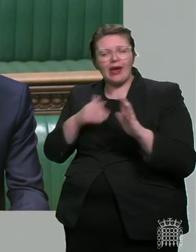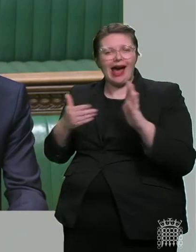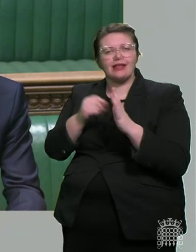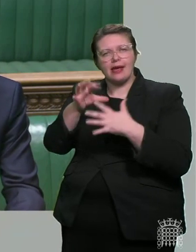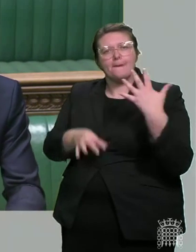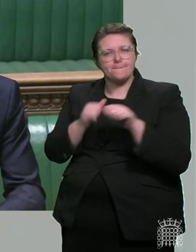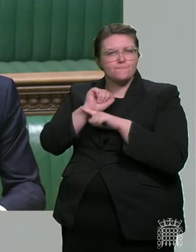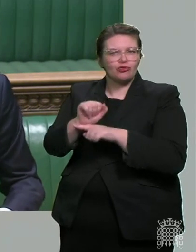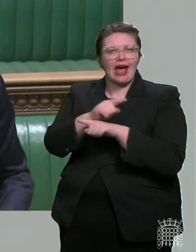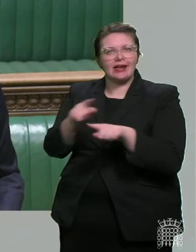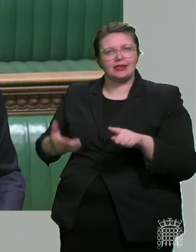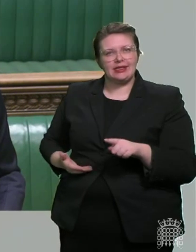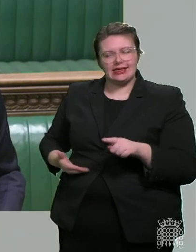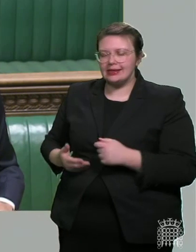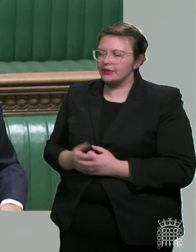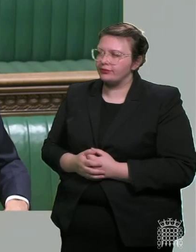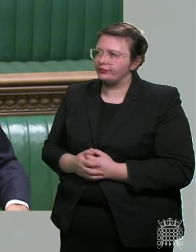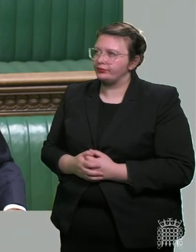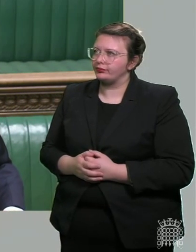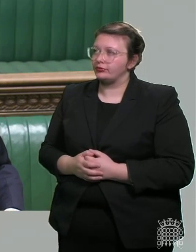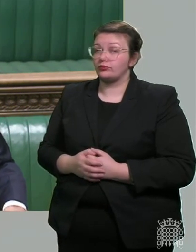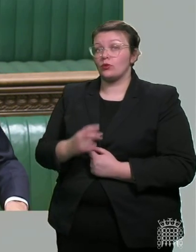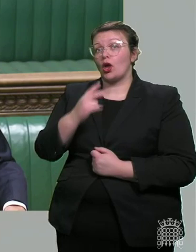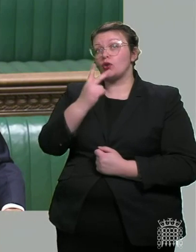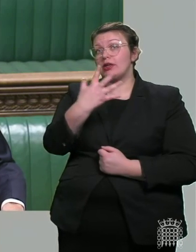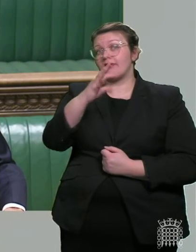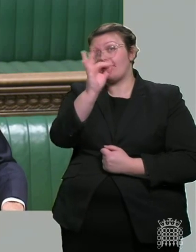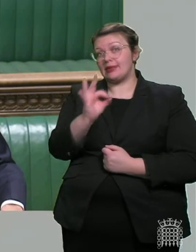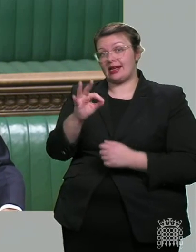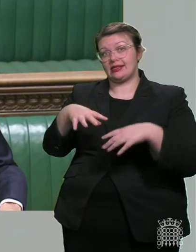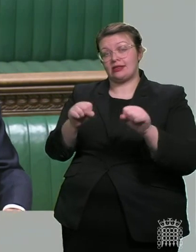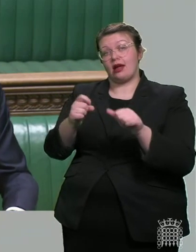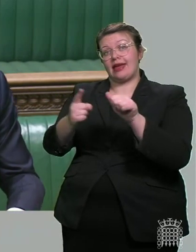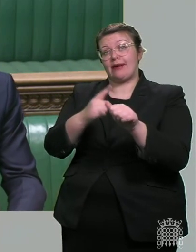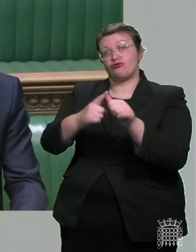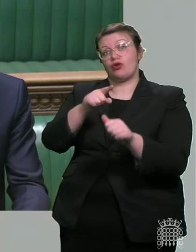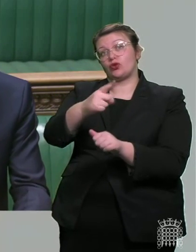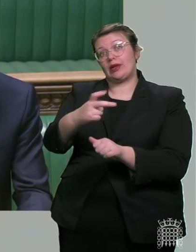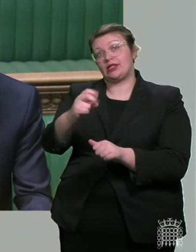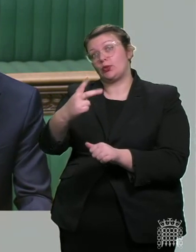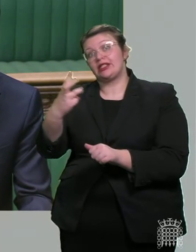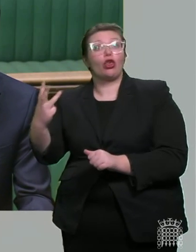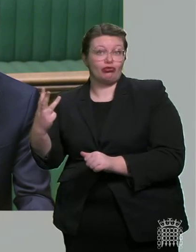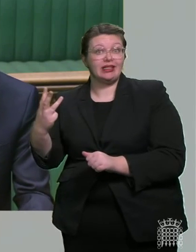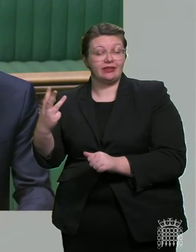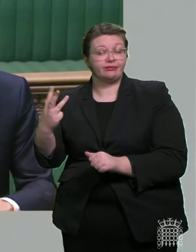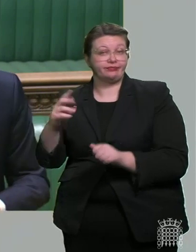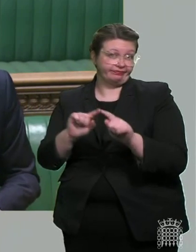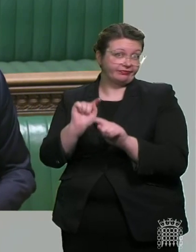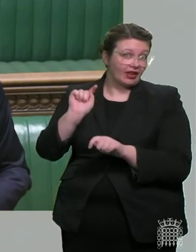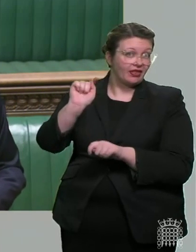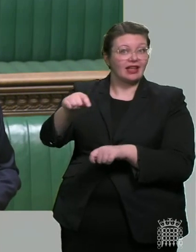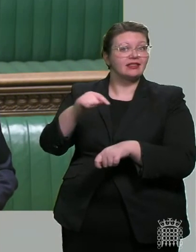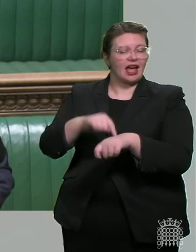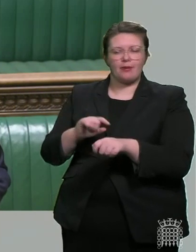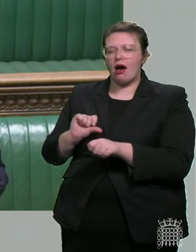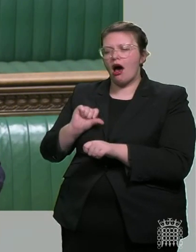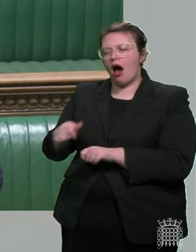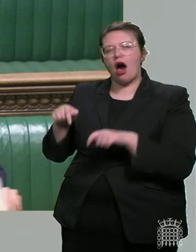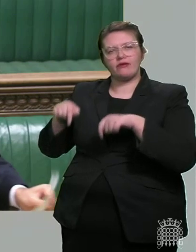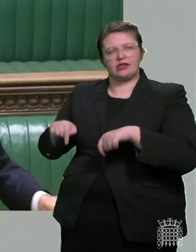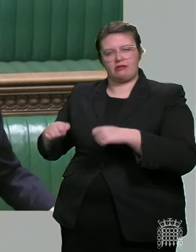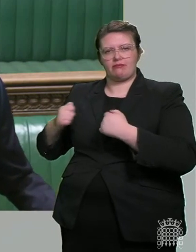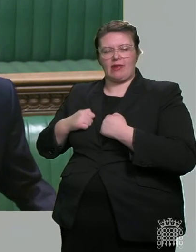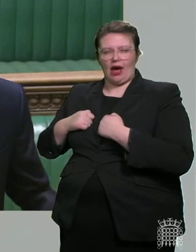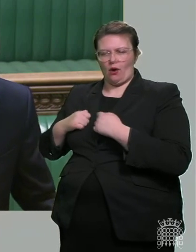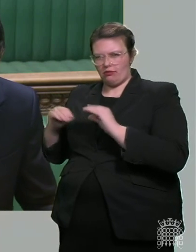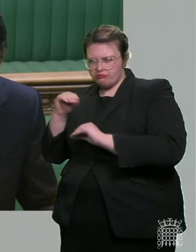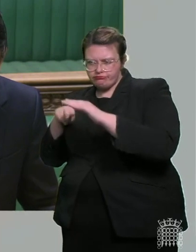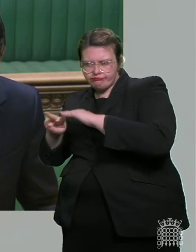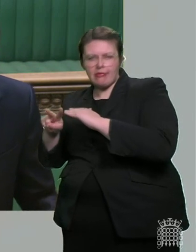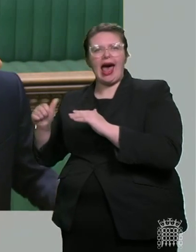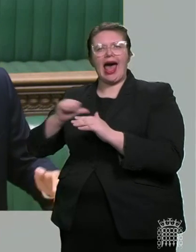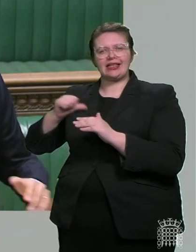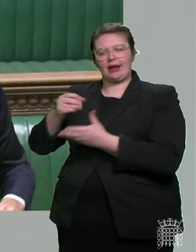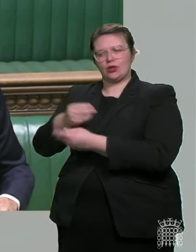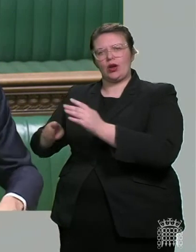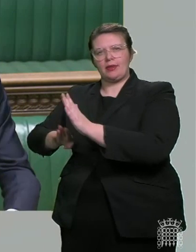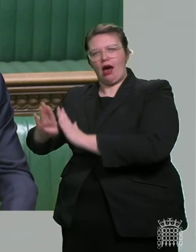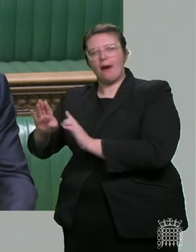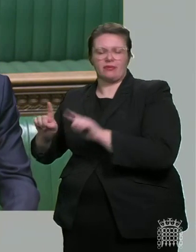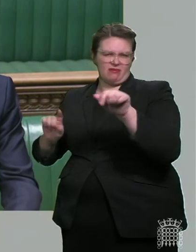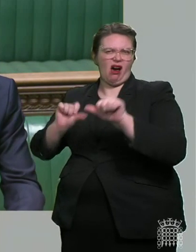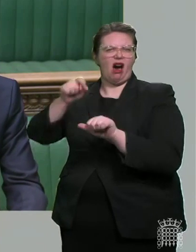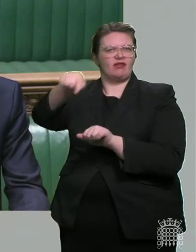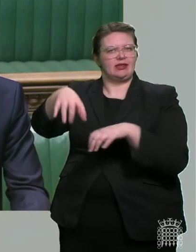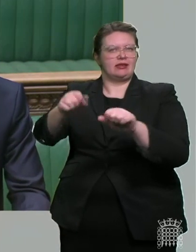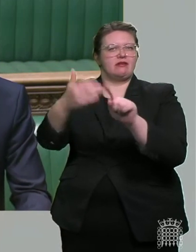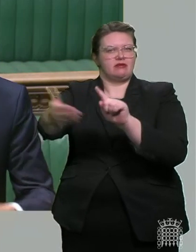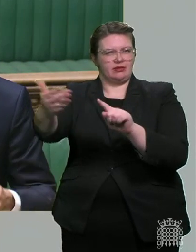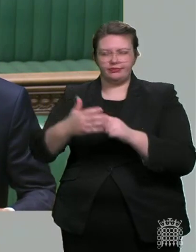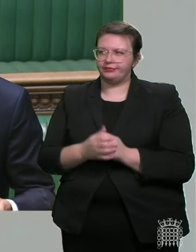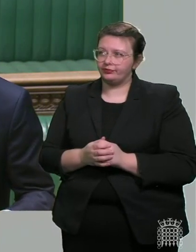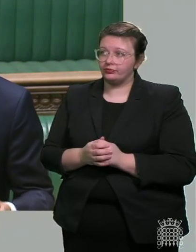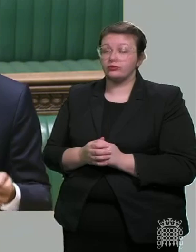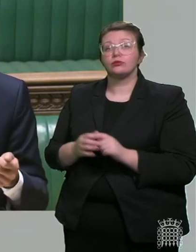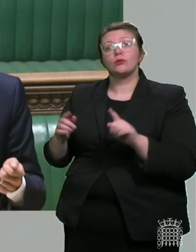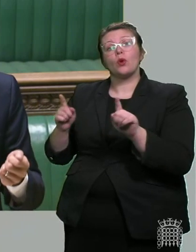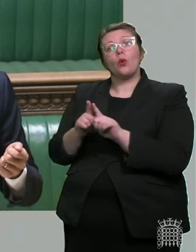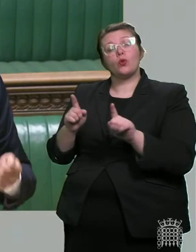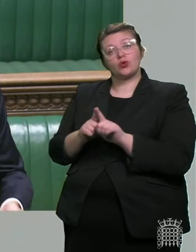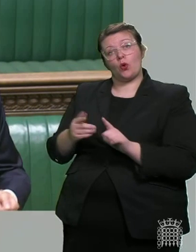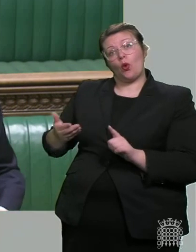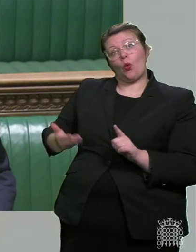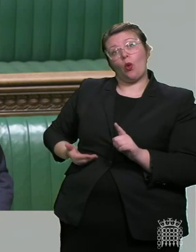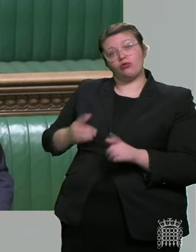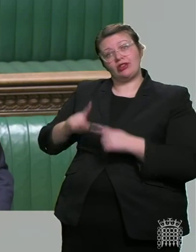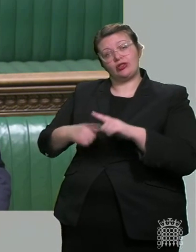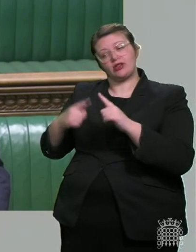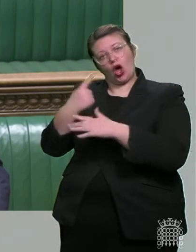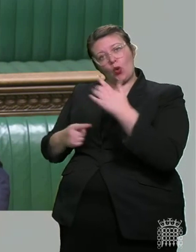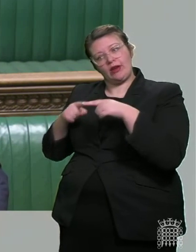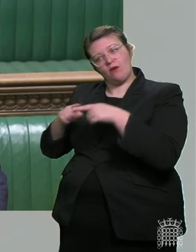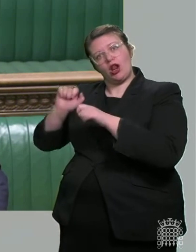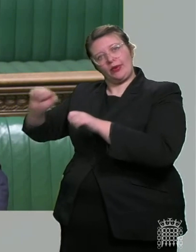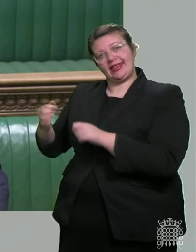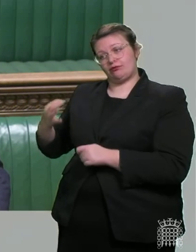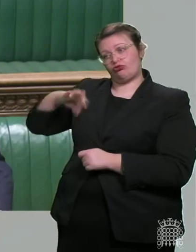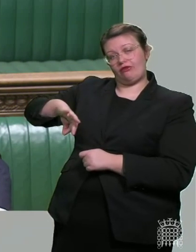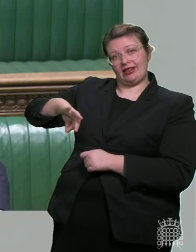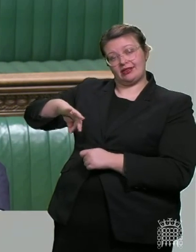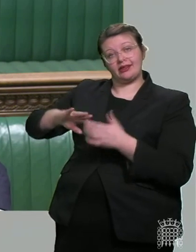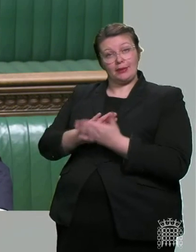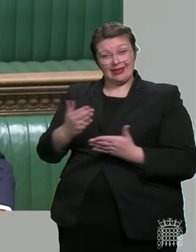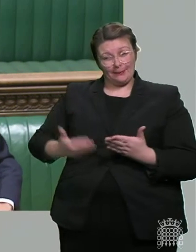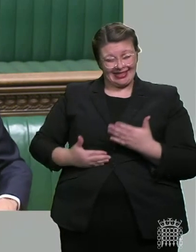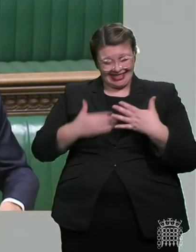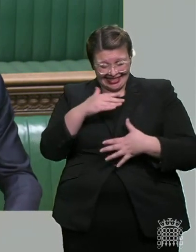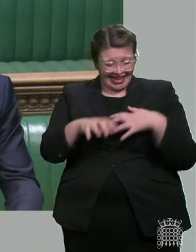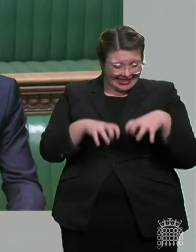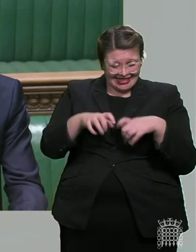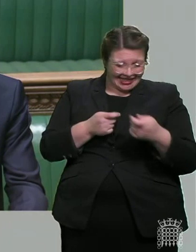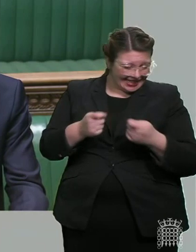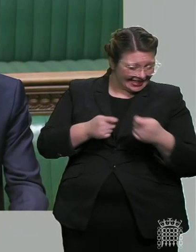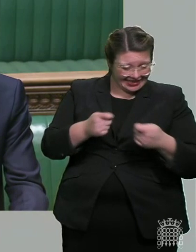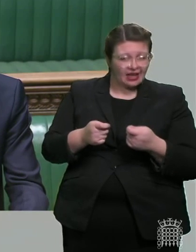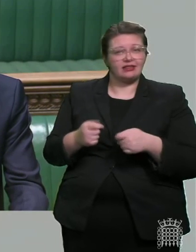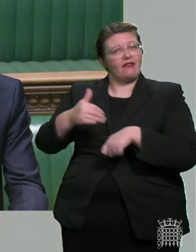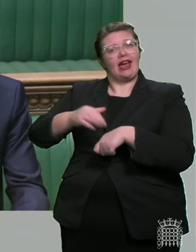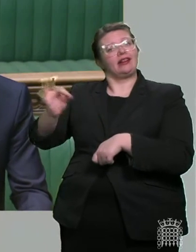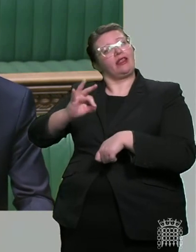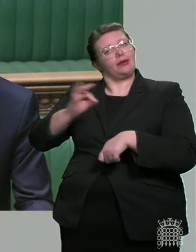First, this new higher rate will not take effect until April 2023, well after the point when the Office for Budget Responsibility expects the economy to have recovered, and even then, because corporation tax is only charged on company profits, any struggling business will, by definition, be unaffected.